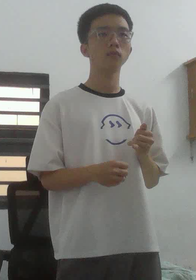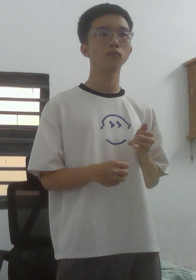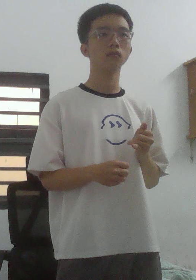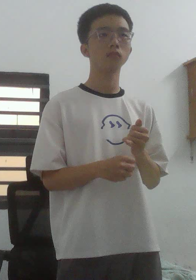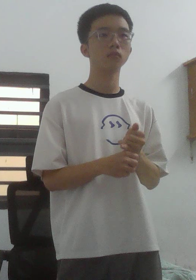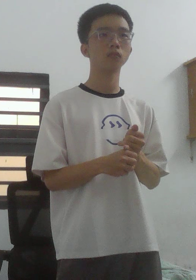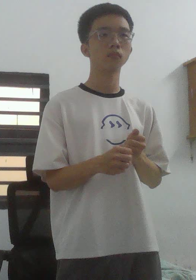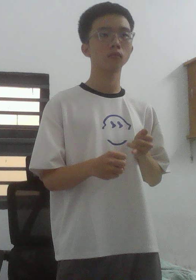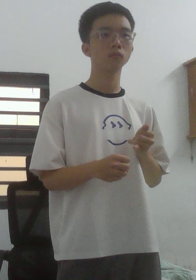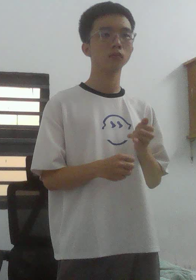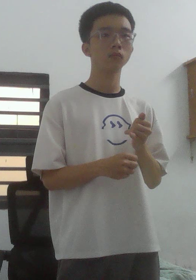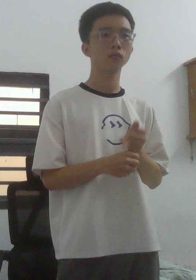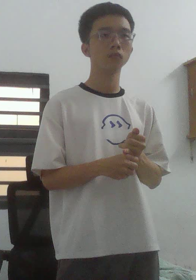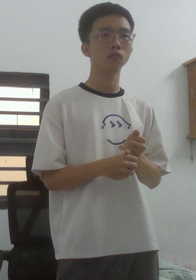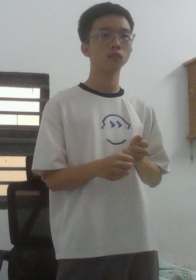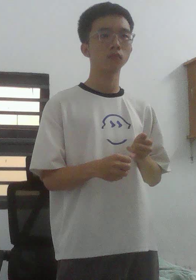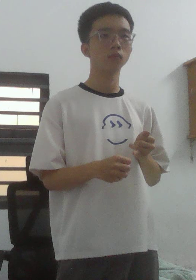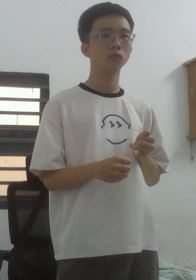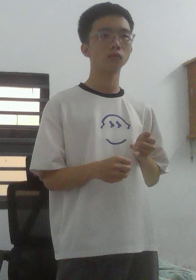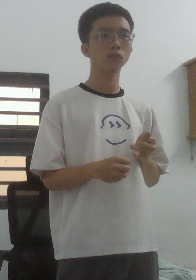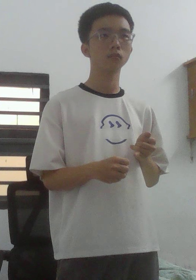cuoi nam